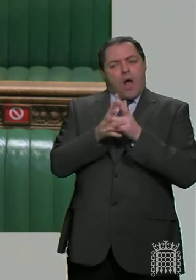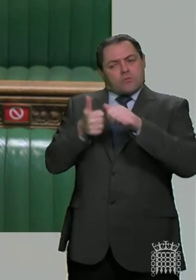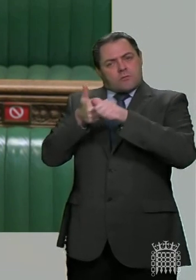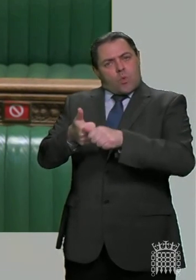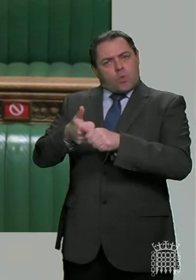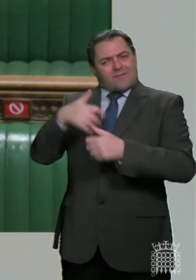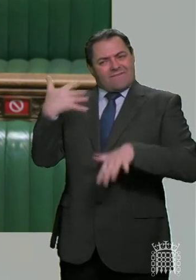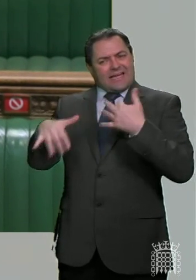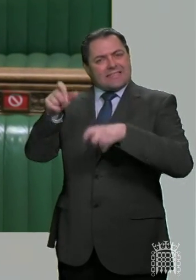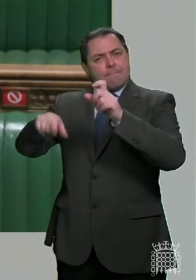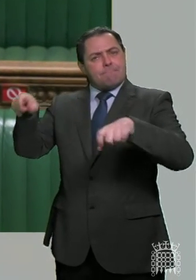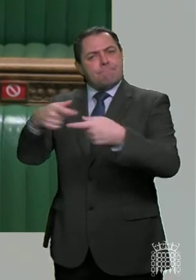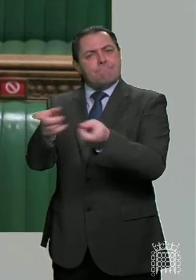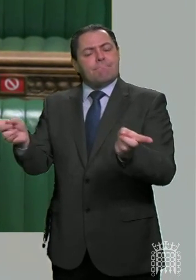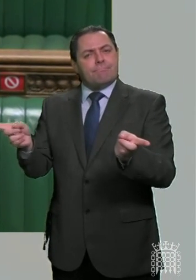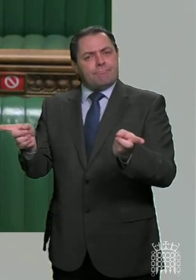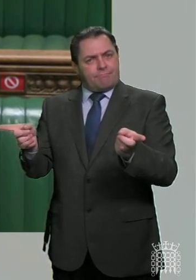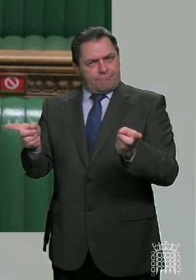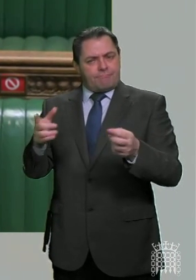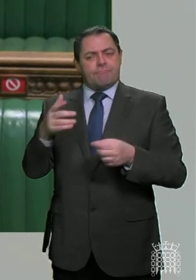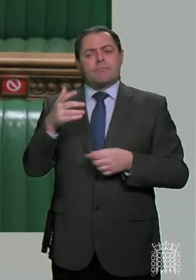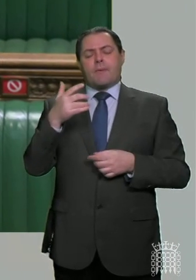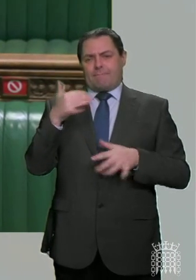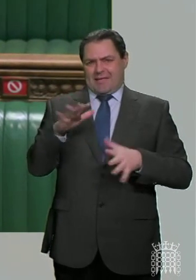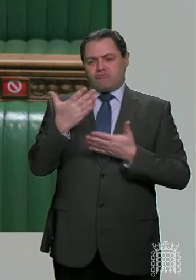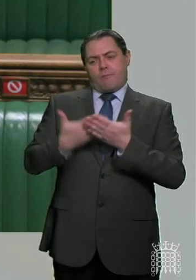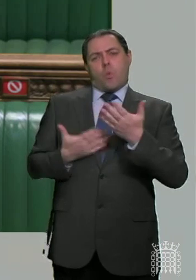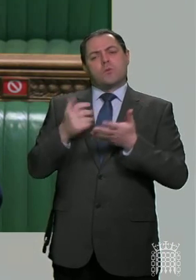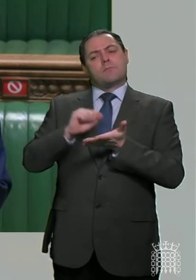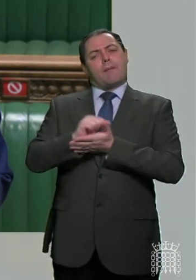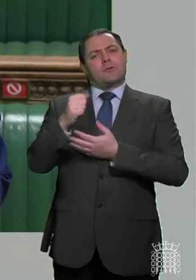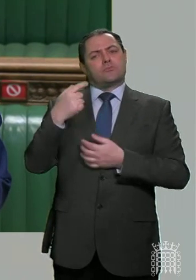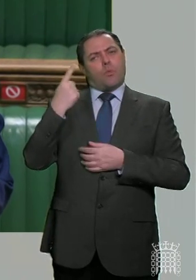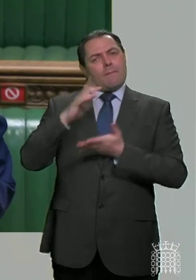The Victims’ Commissioner published a report last month with 32 recommendations about this.